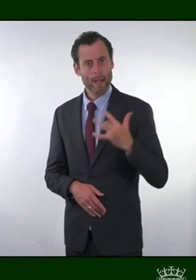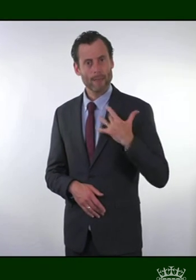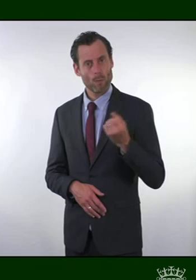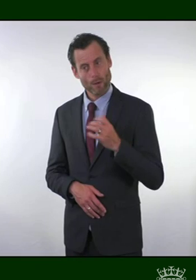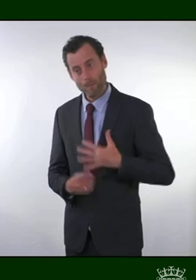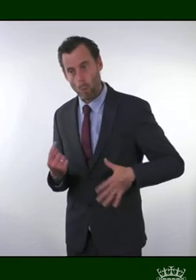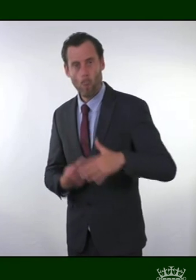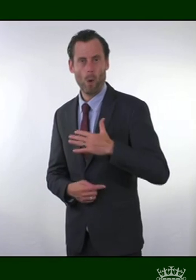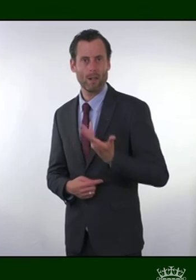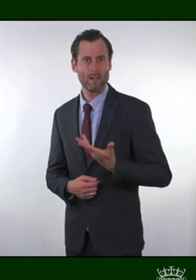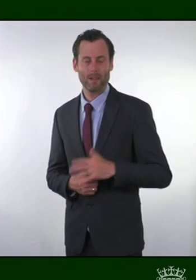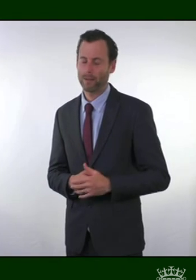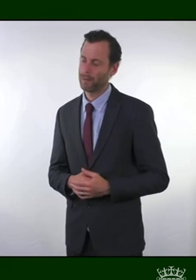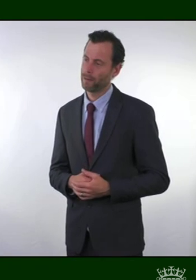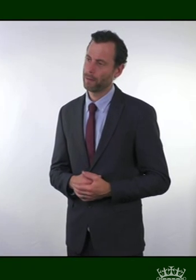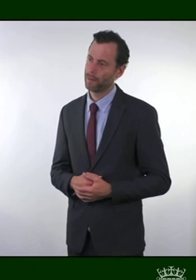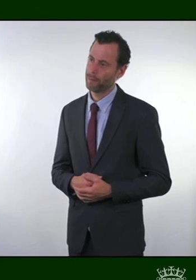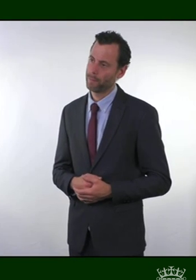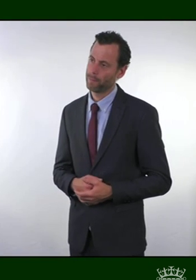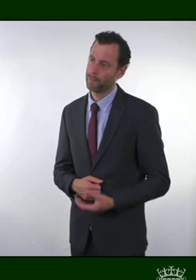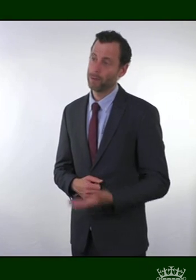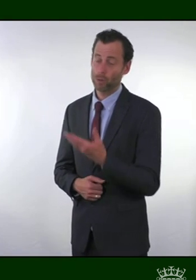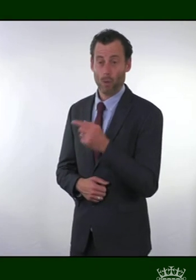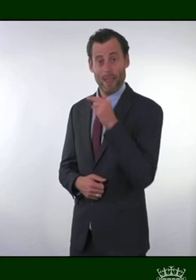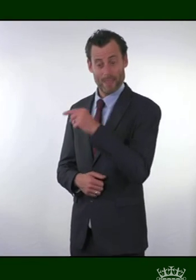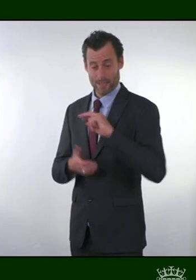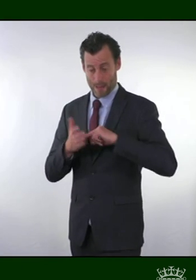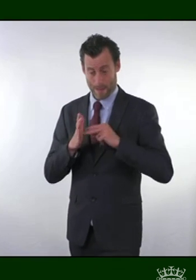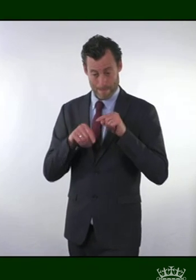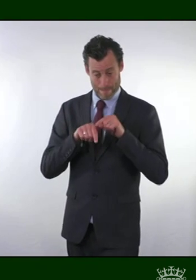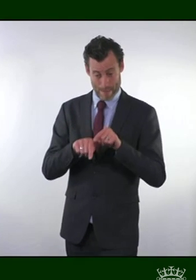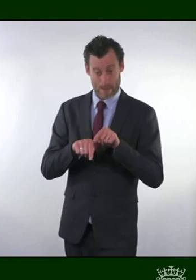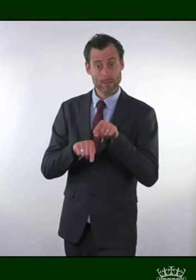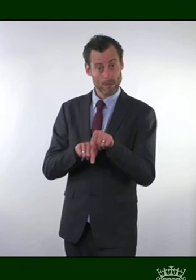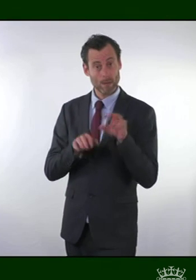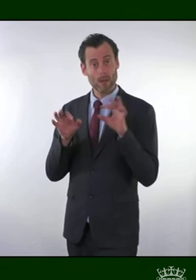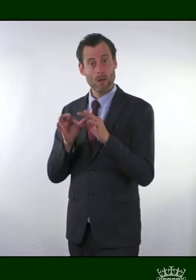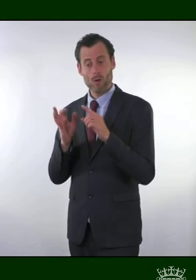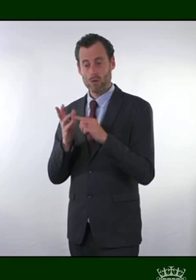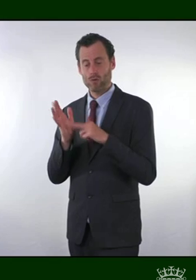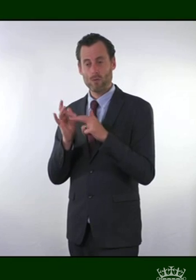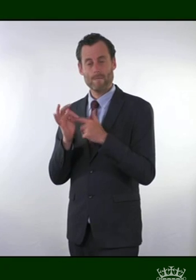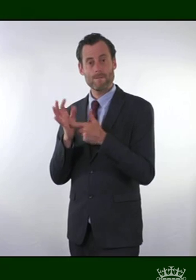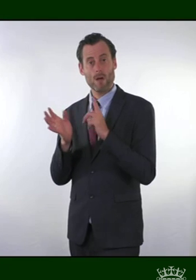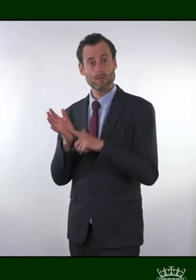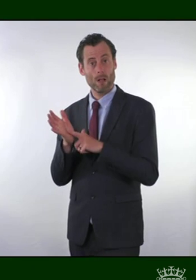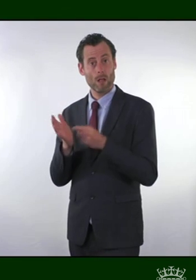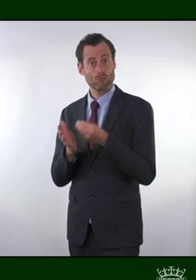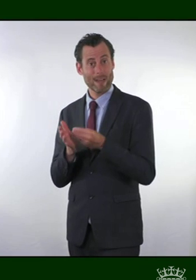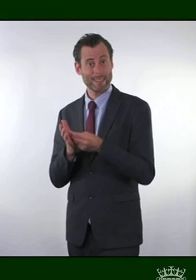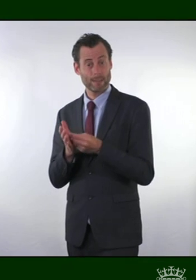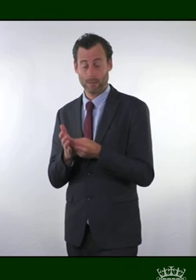If, as has been trailed, this plan is tied to universal credit, can the Chancellor confirm whether sanctions will be applied to those who do not take it up?